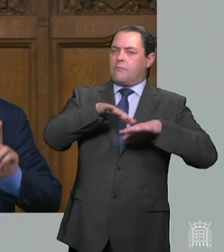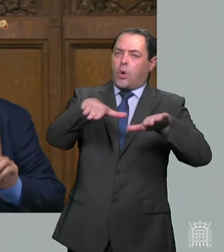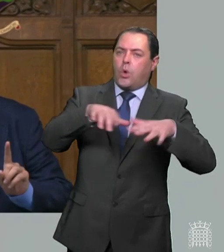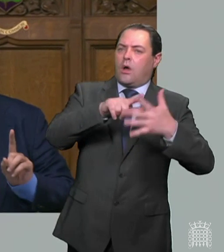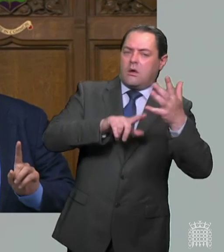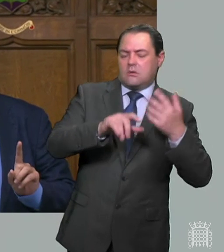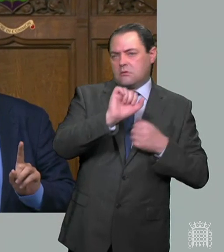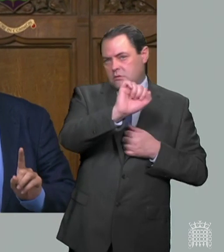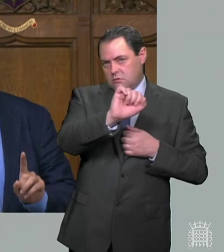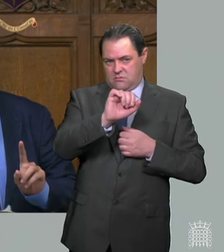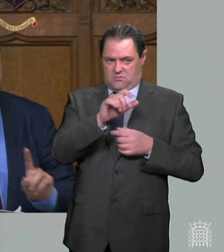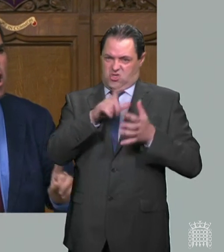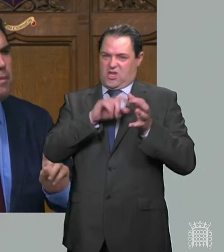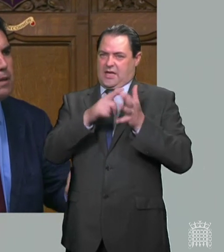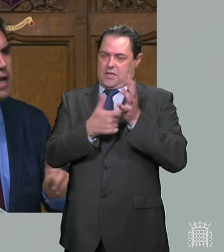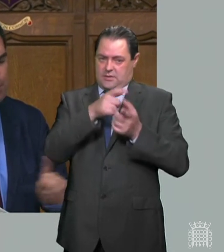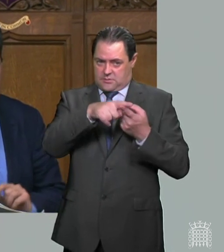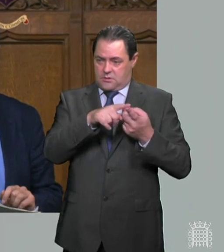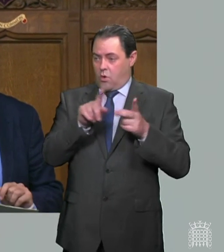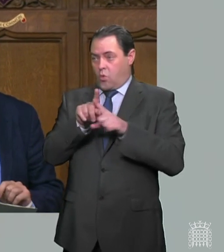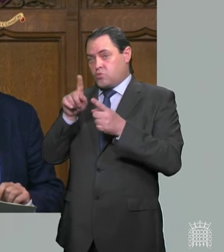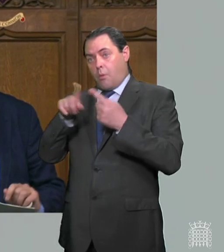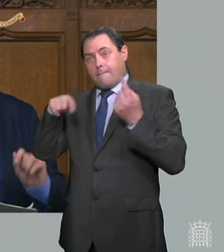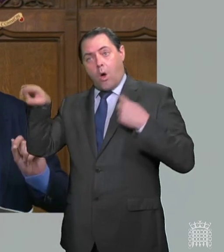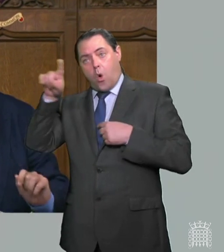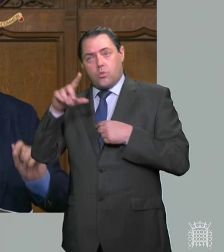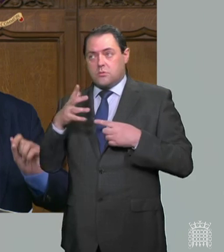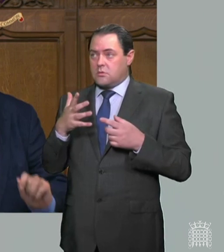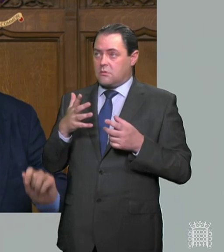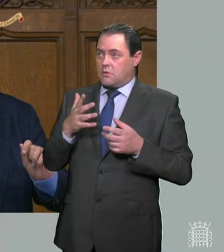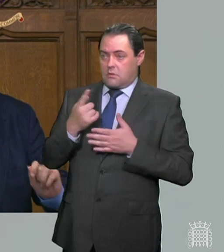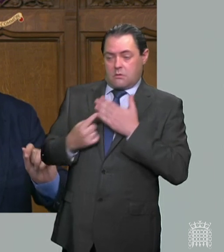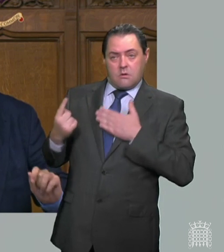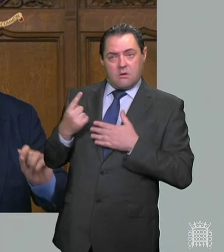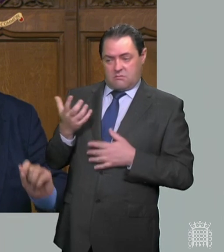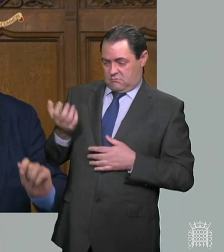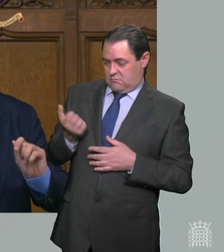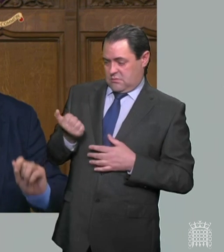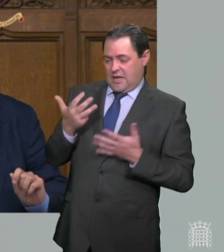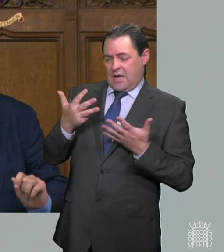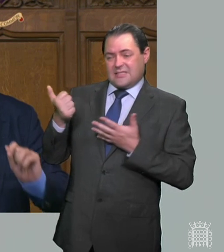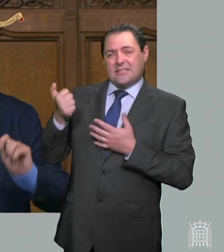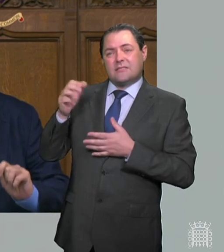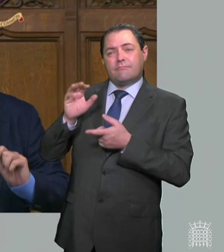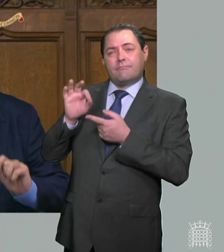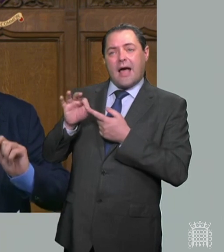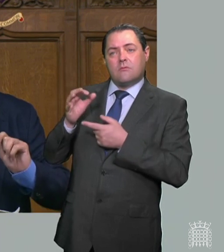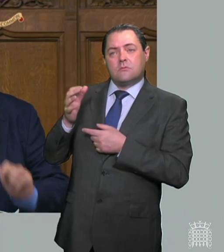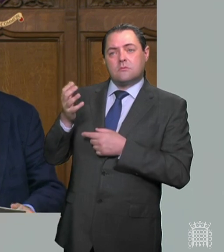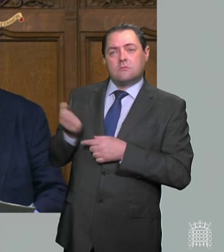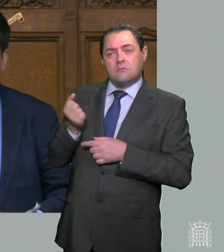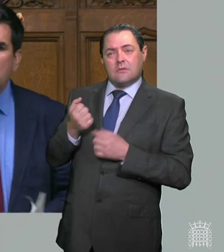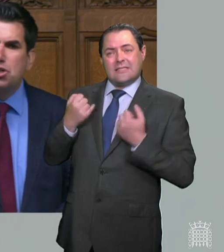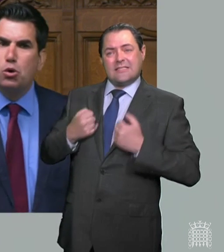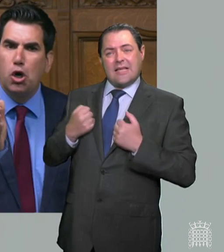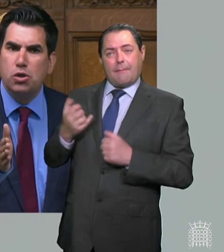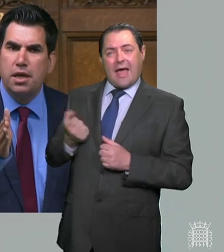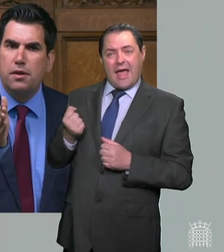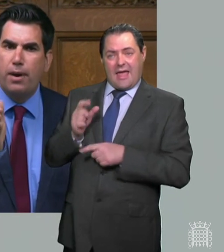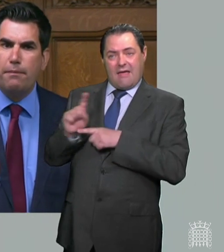Also, unlike the Prime Minister, so many people across our country are having to survive on just £96 sick pay per week.